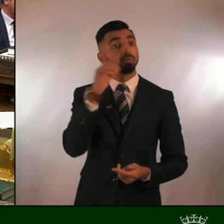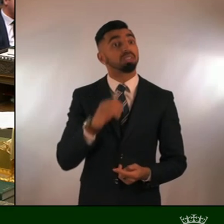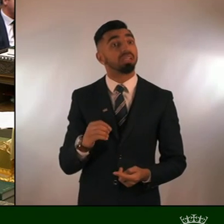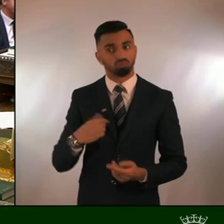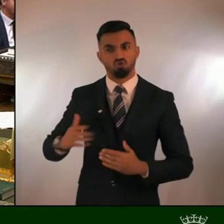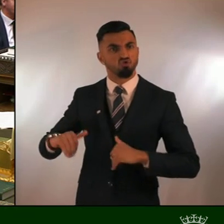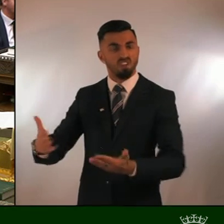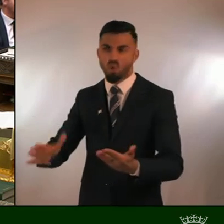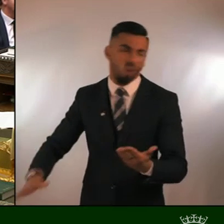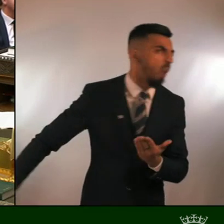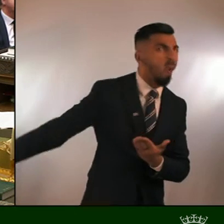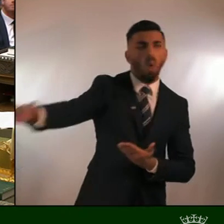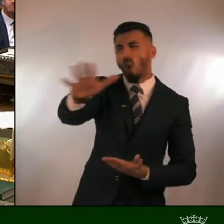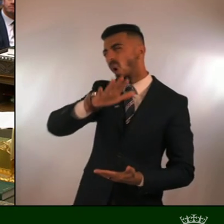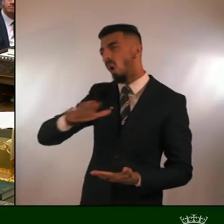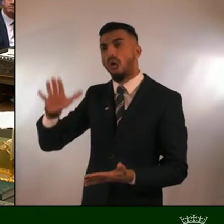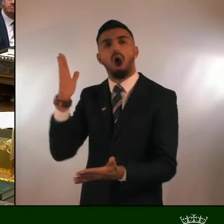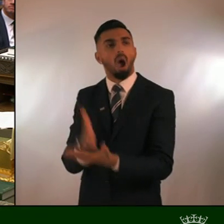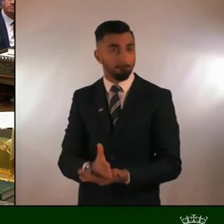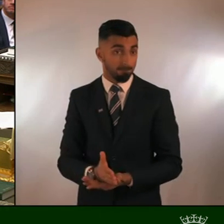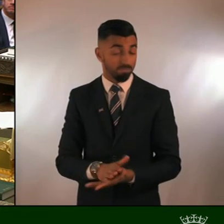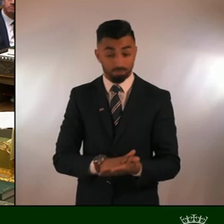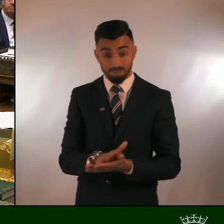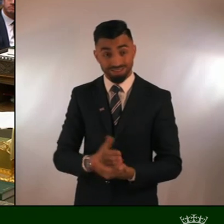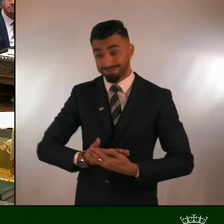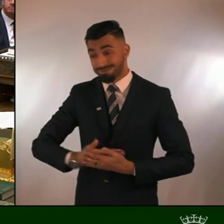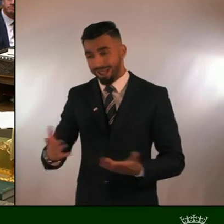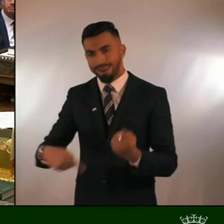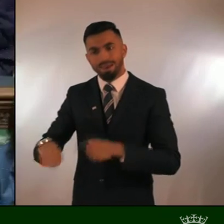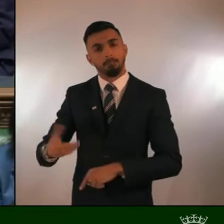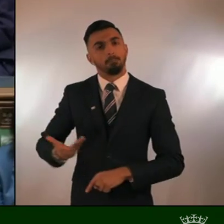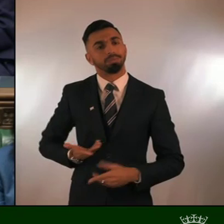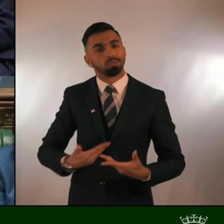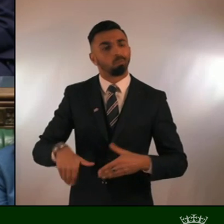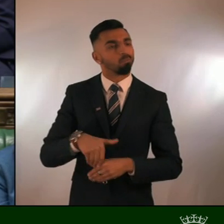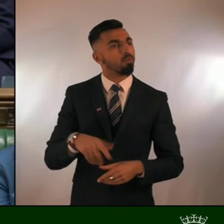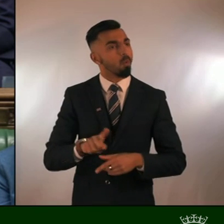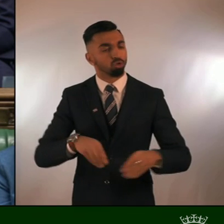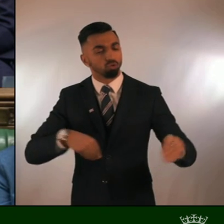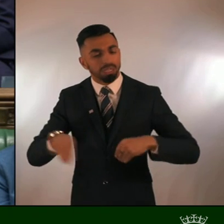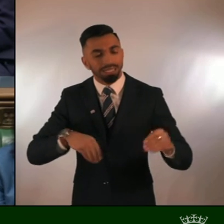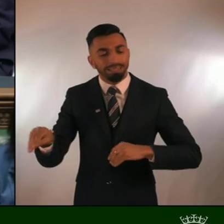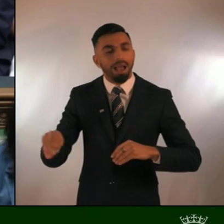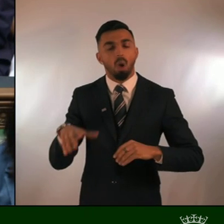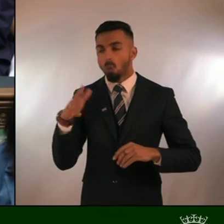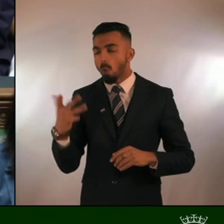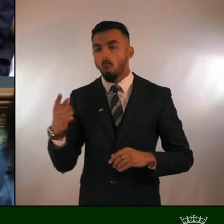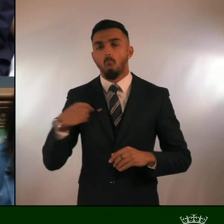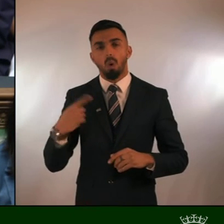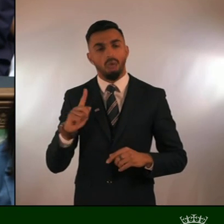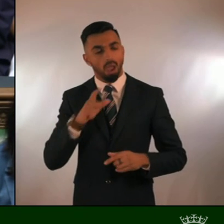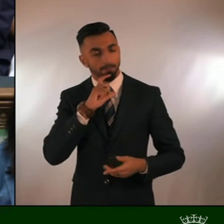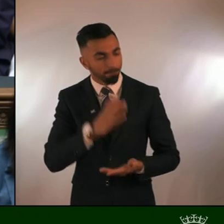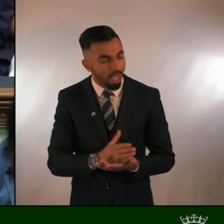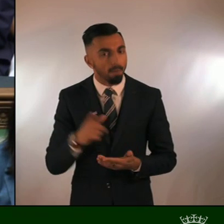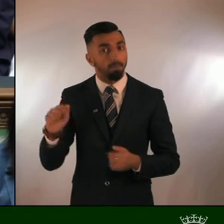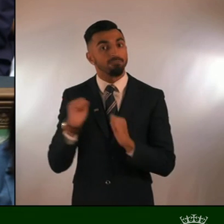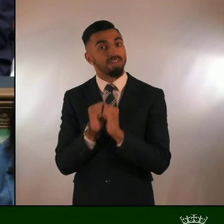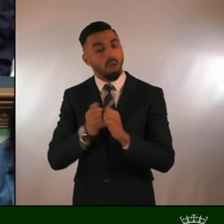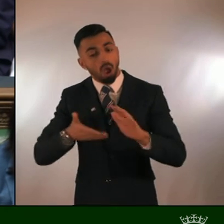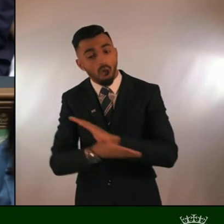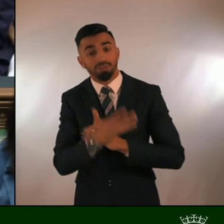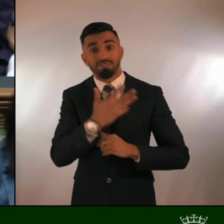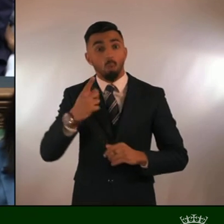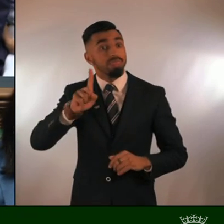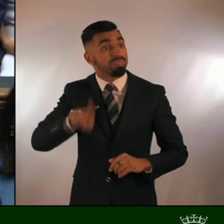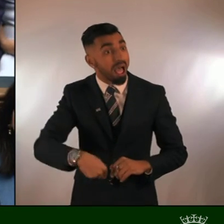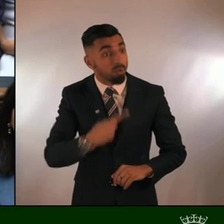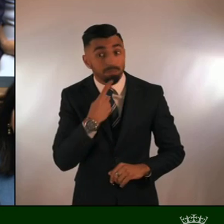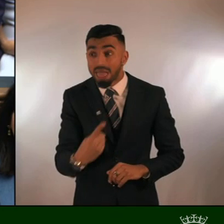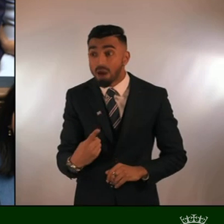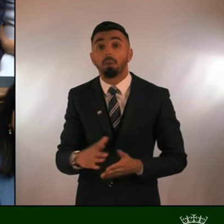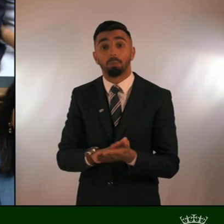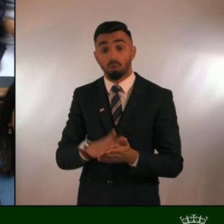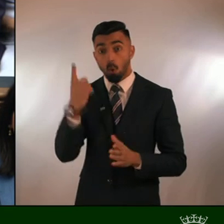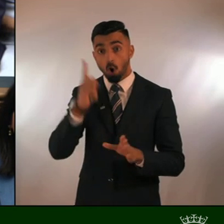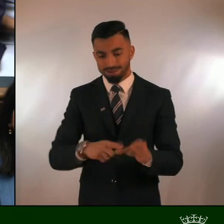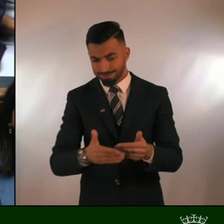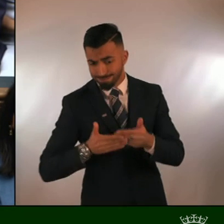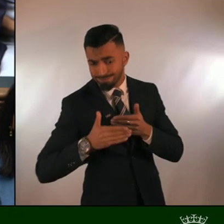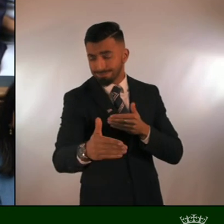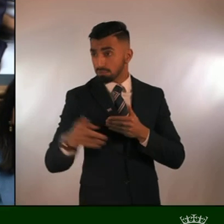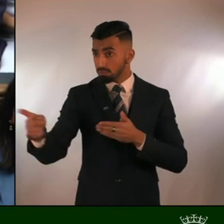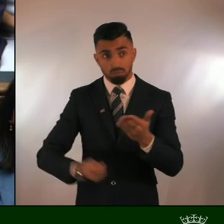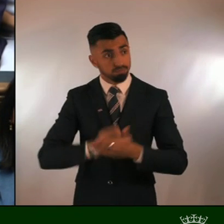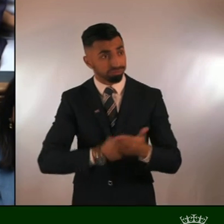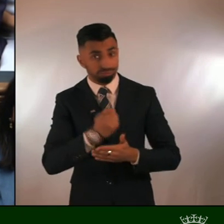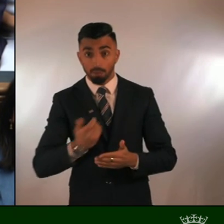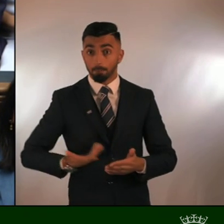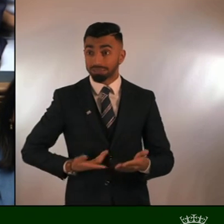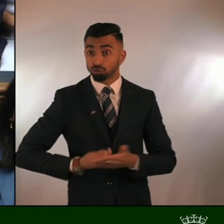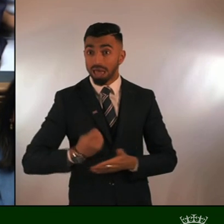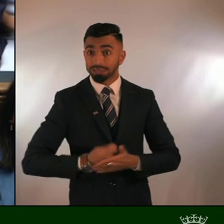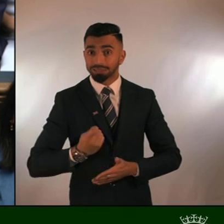That means that any eligible retail, leisure or hospitality business with a rateable value below £51,000 will, over the next financial year, pay no business rates whatsoever.